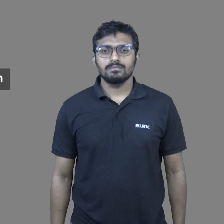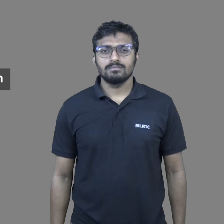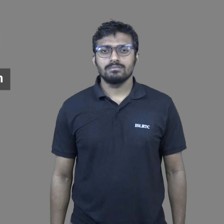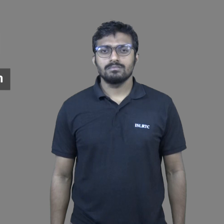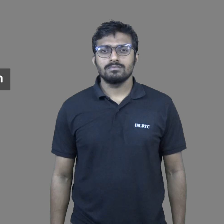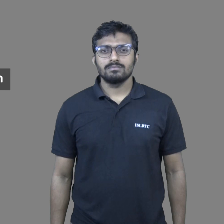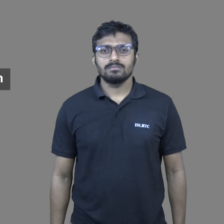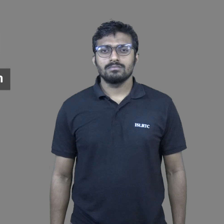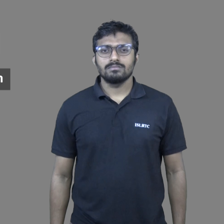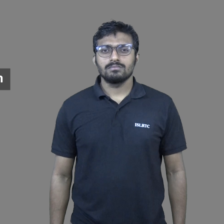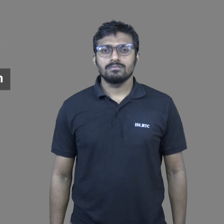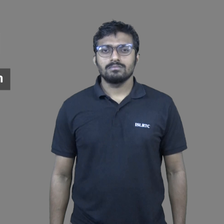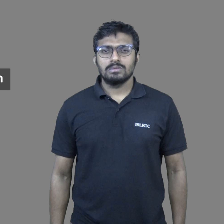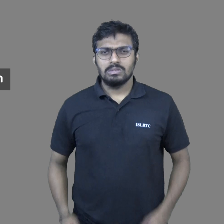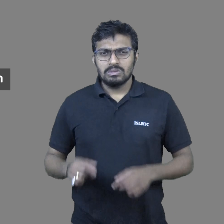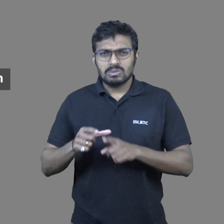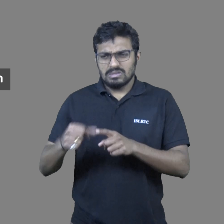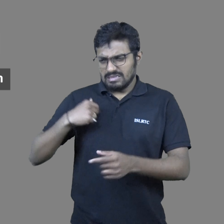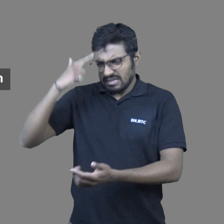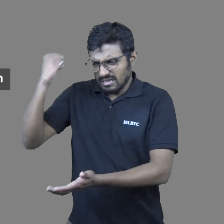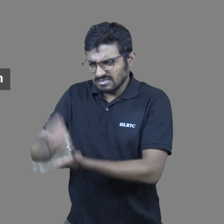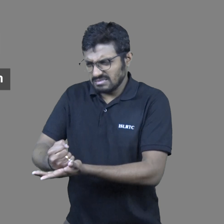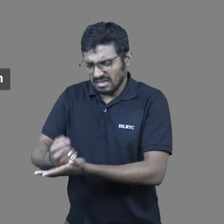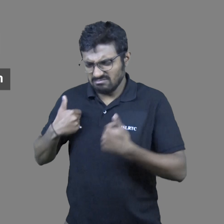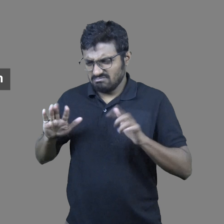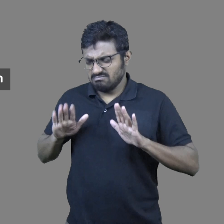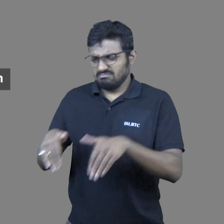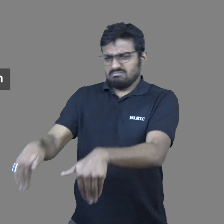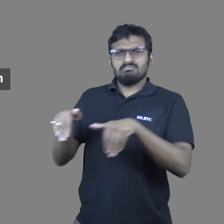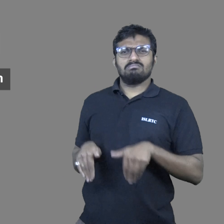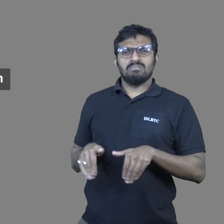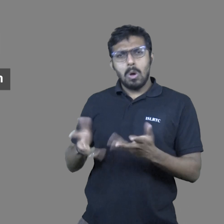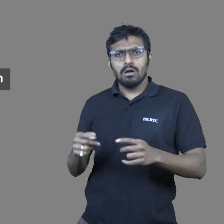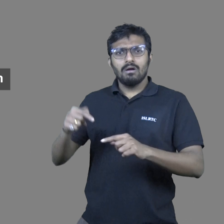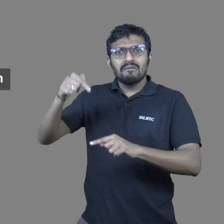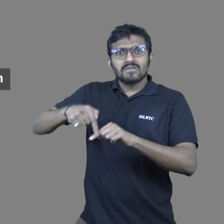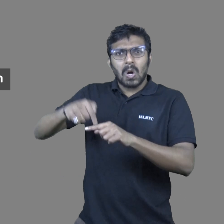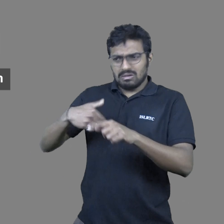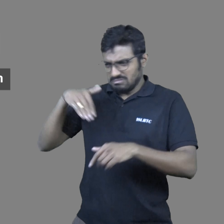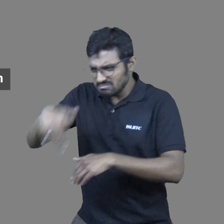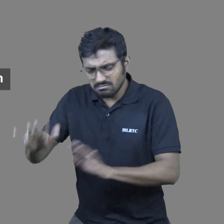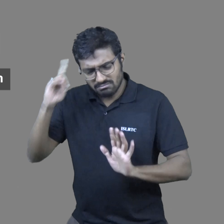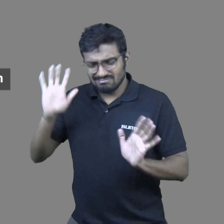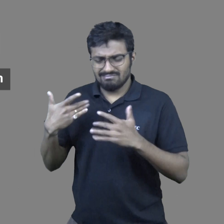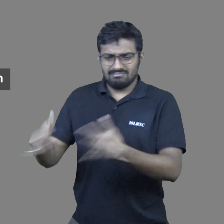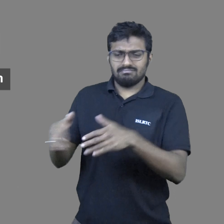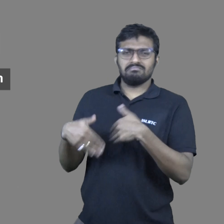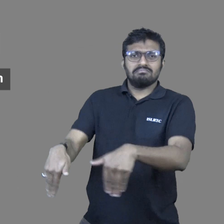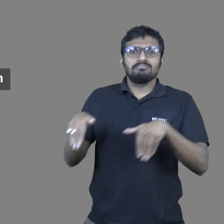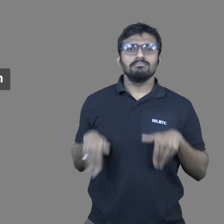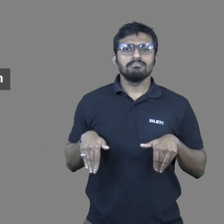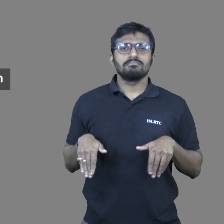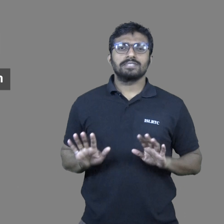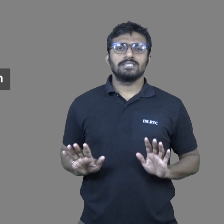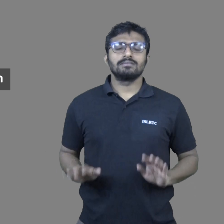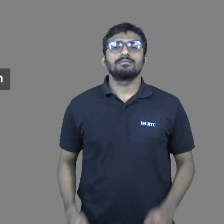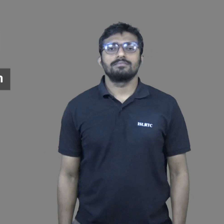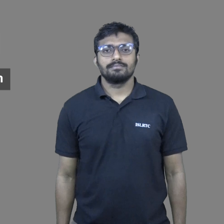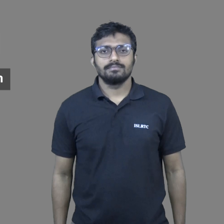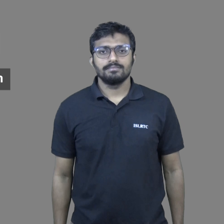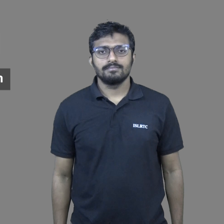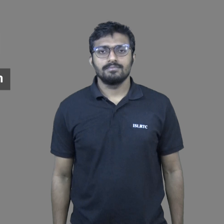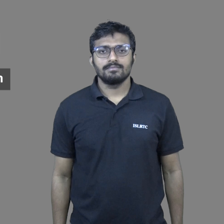Abstain or Abstention